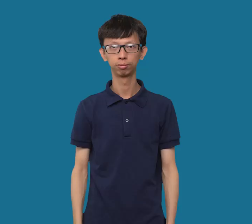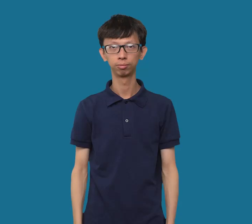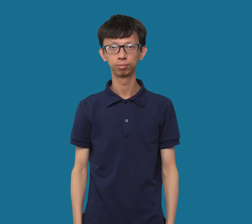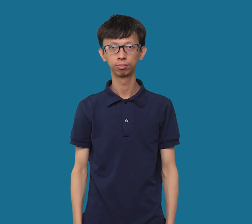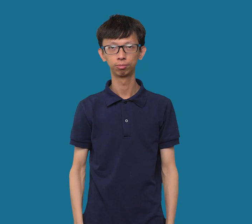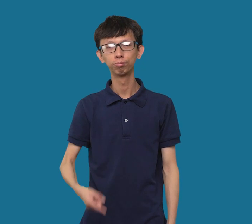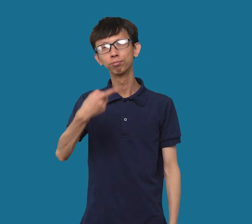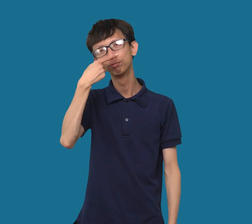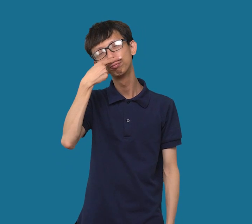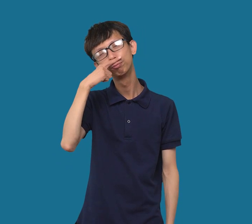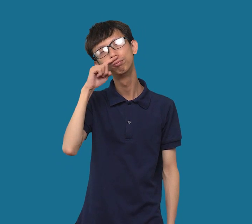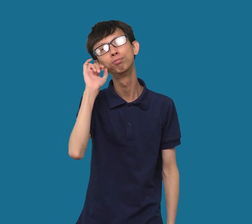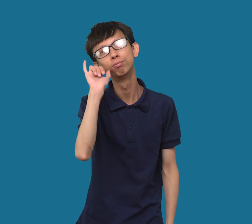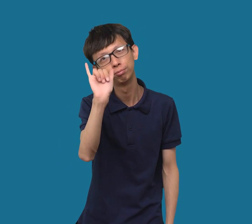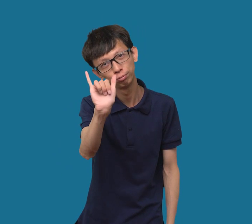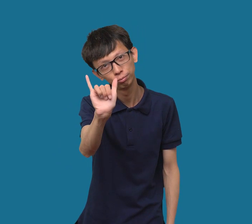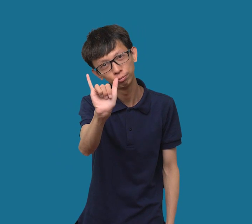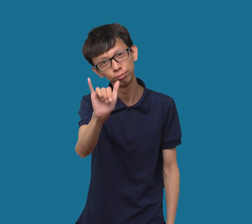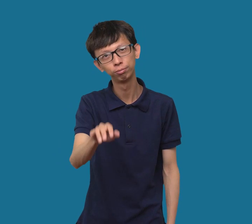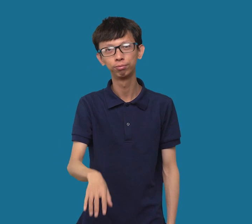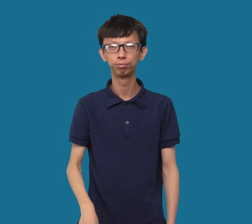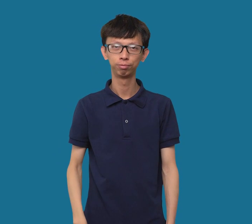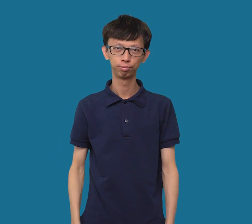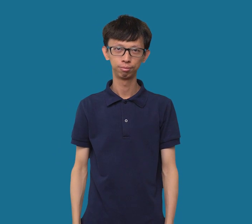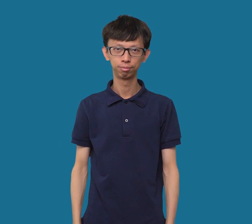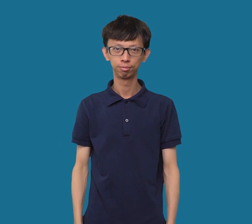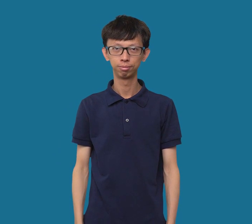tôi yêu bạn